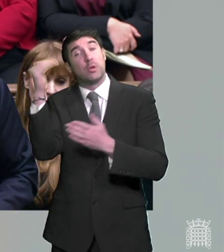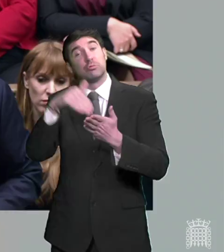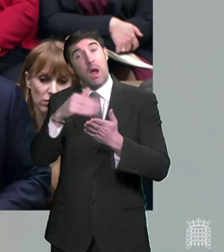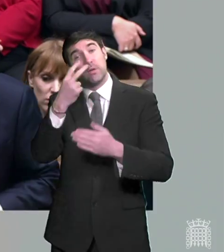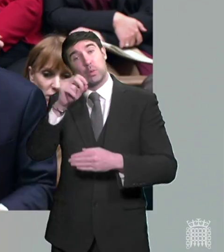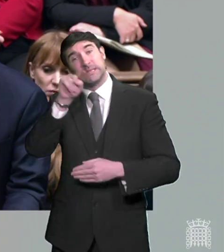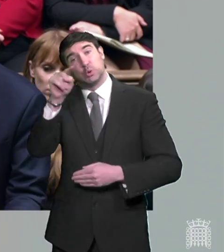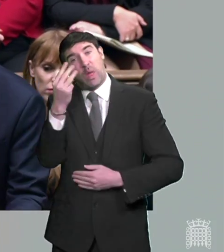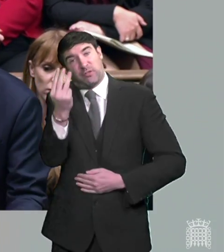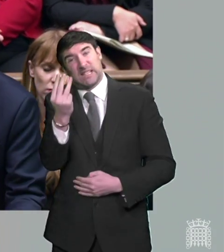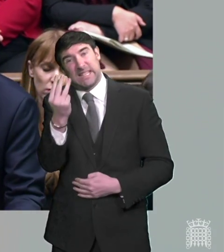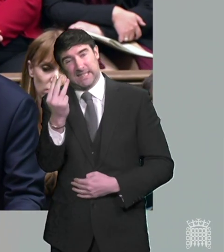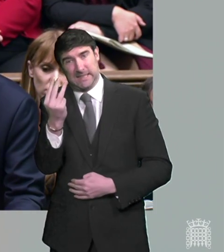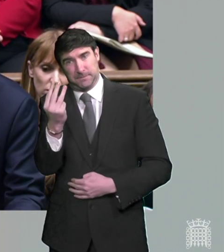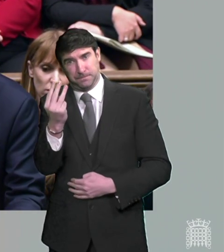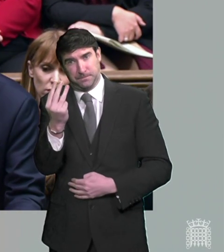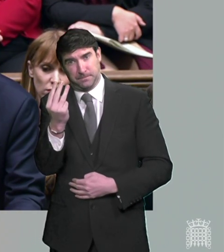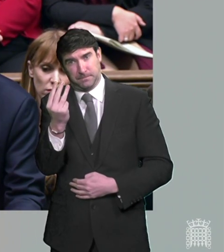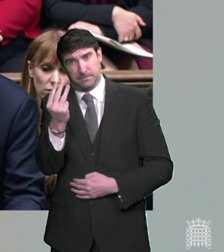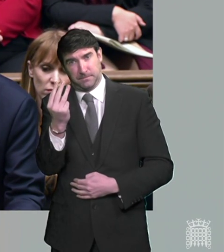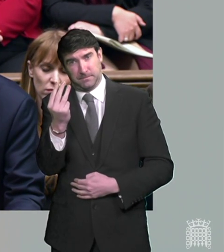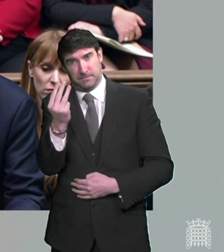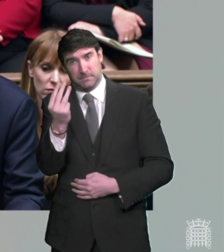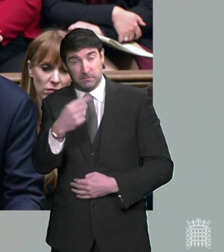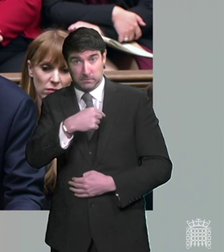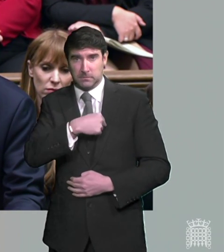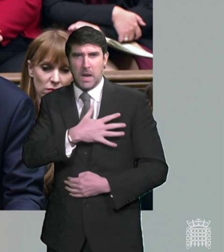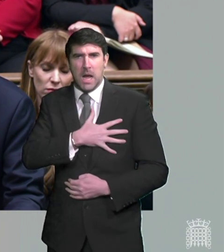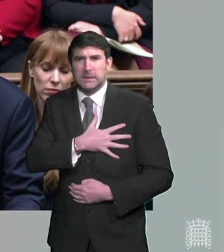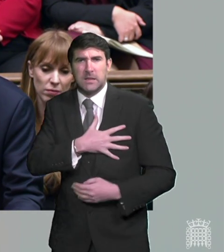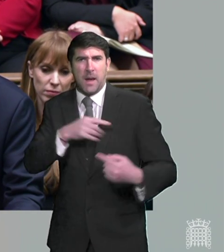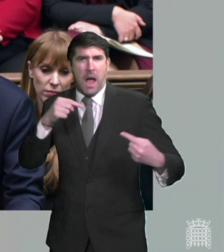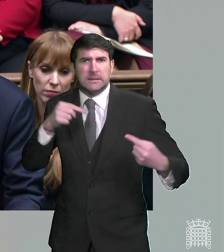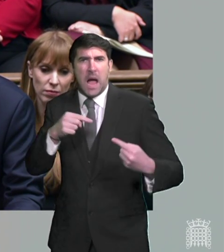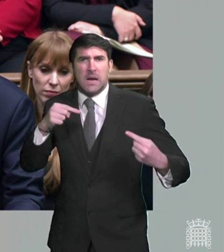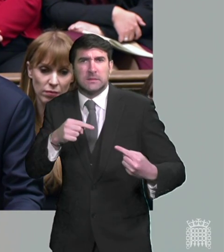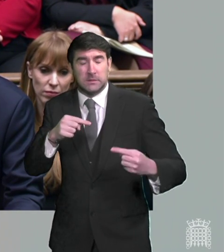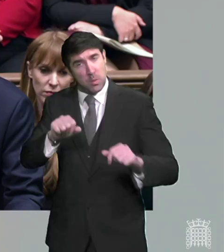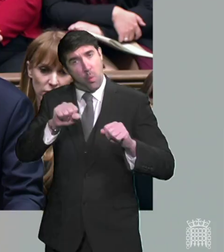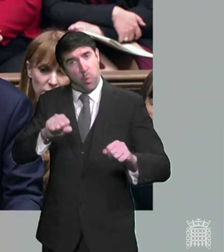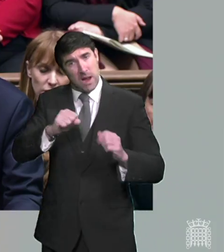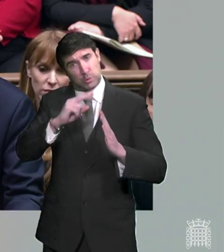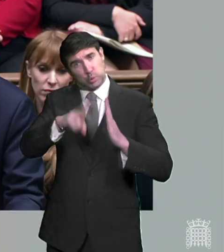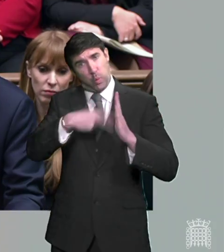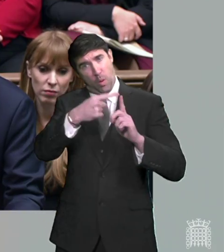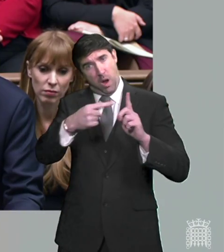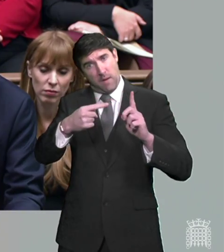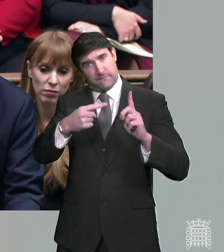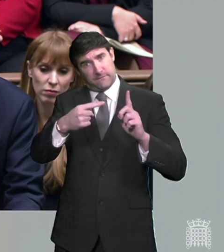That is why someone who fears a heart attack is waiting more than two and half hours for an ambulance.